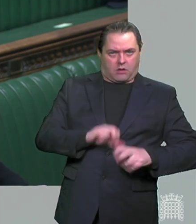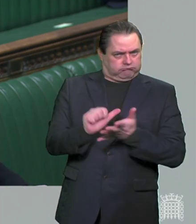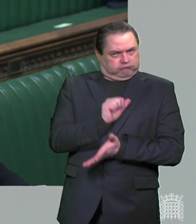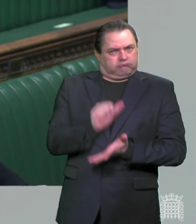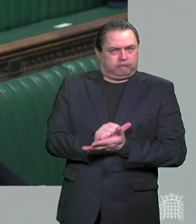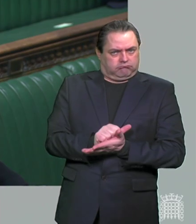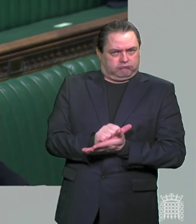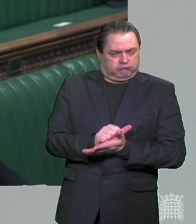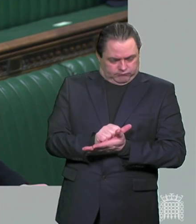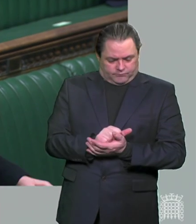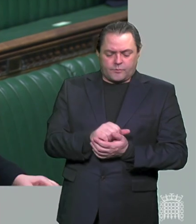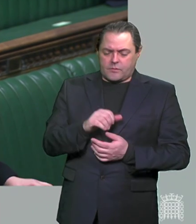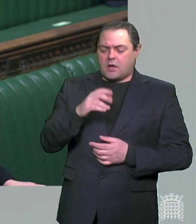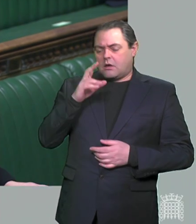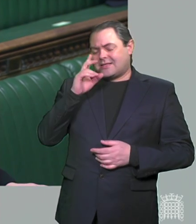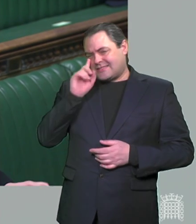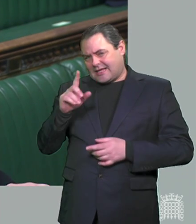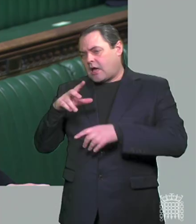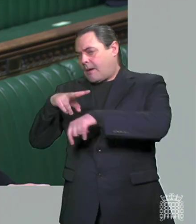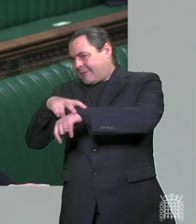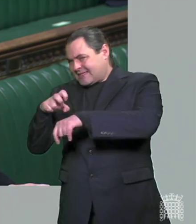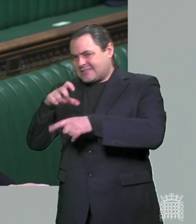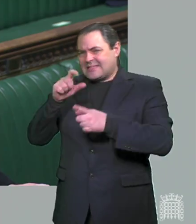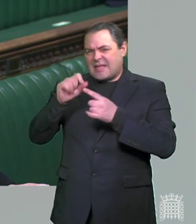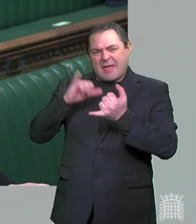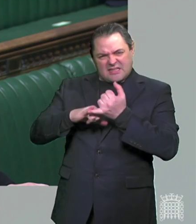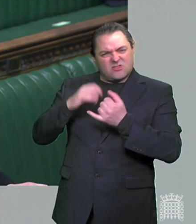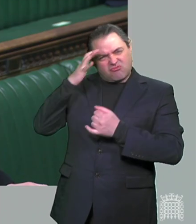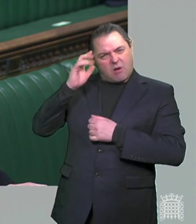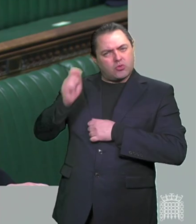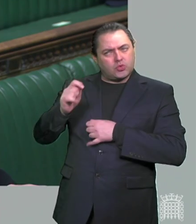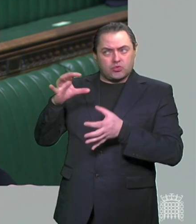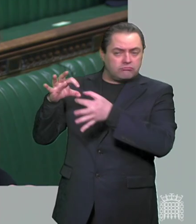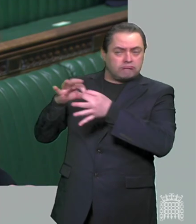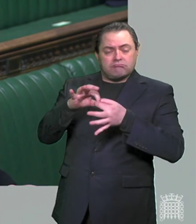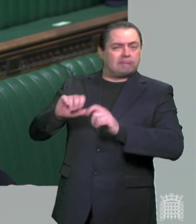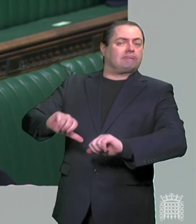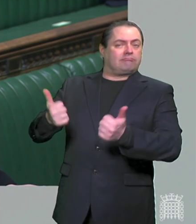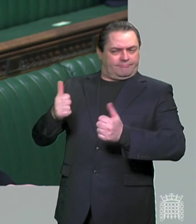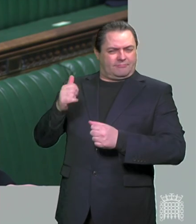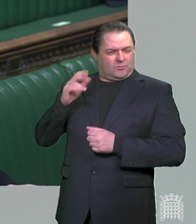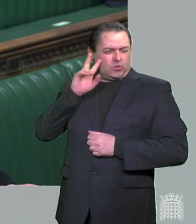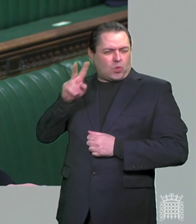I was glad to see joint working between the police and CPS when I visited Leeds last Friday.